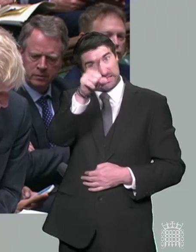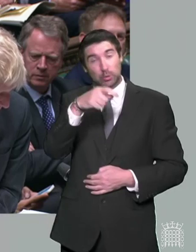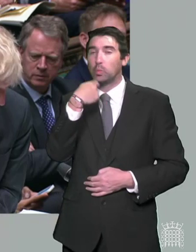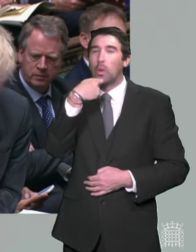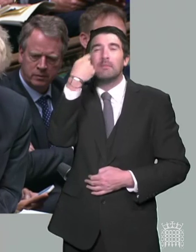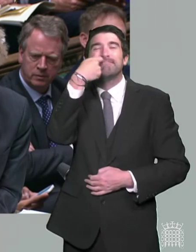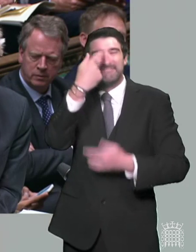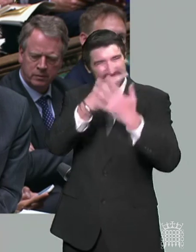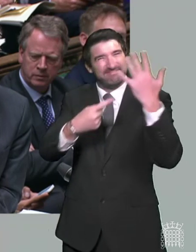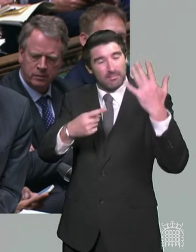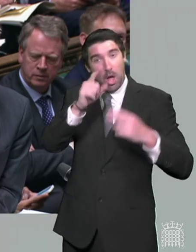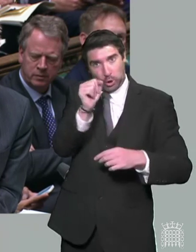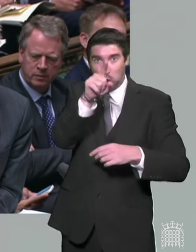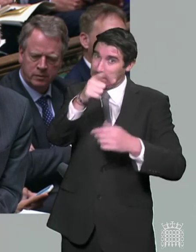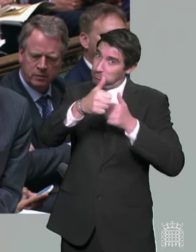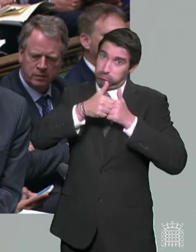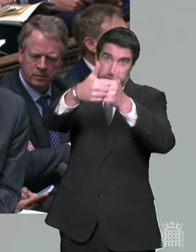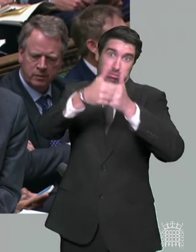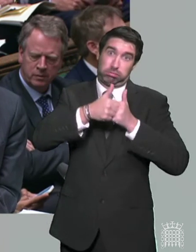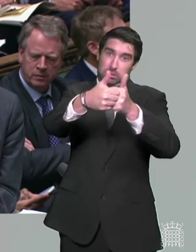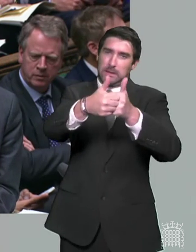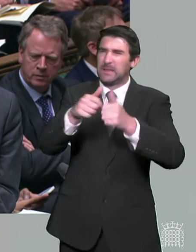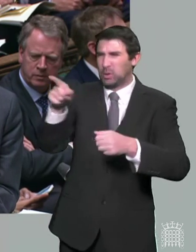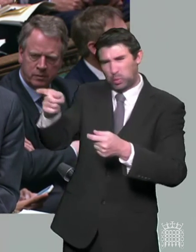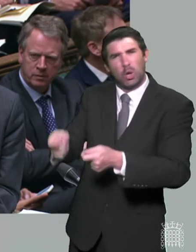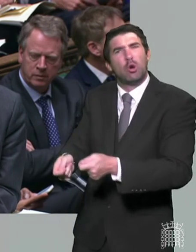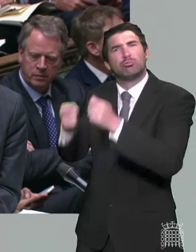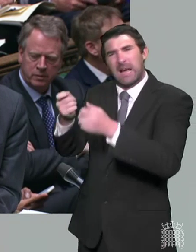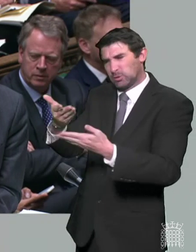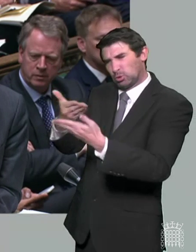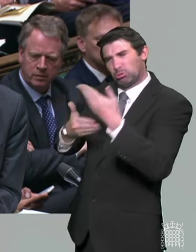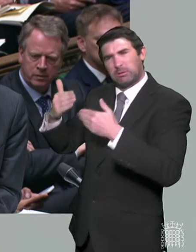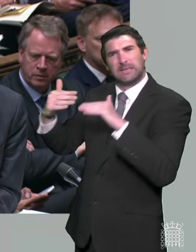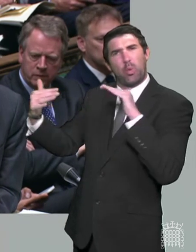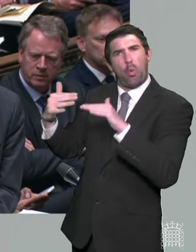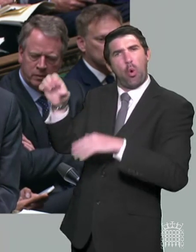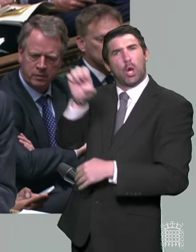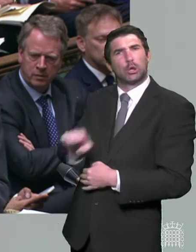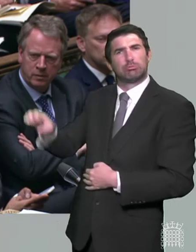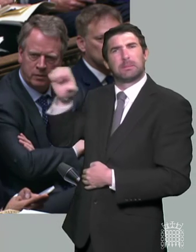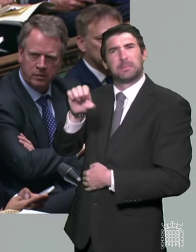The right honourable Gentleman talks about a trade war.